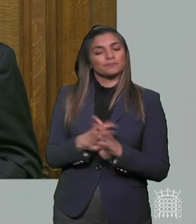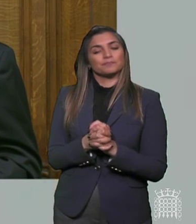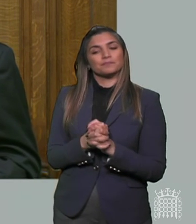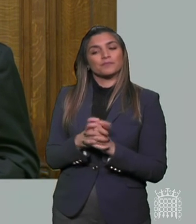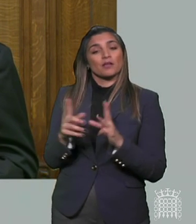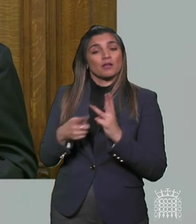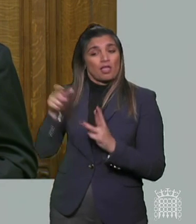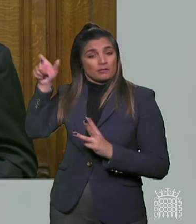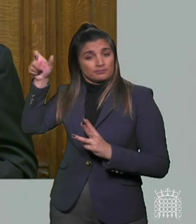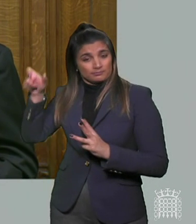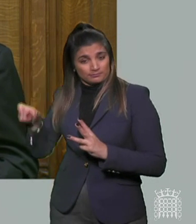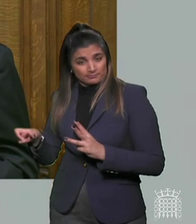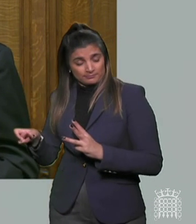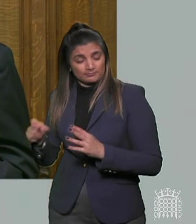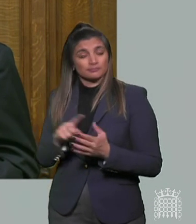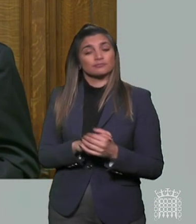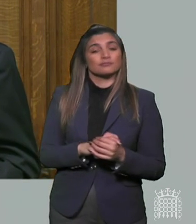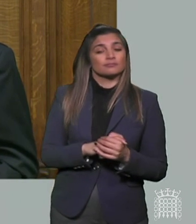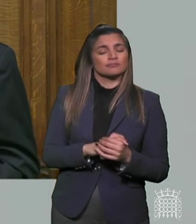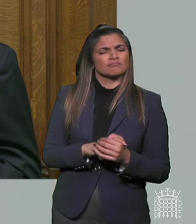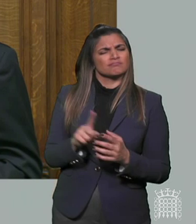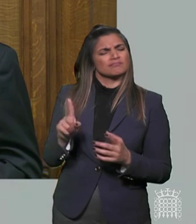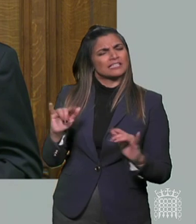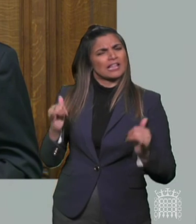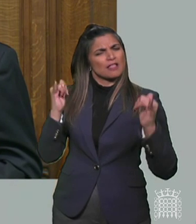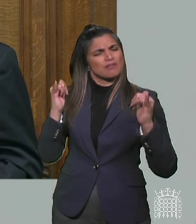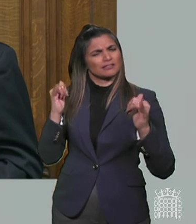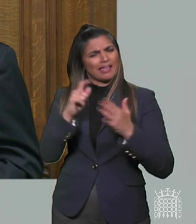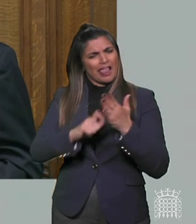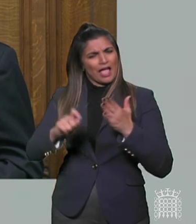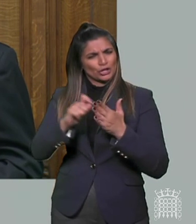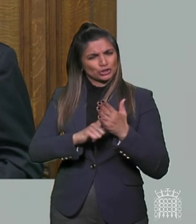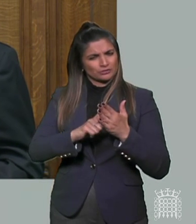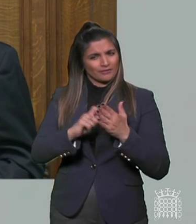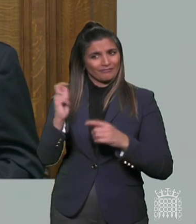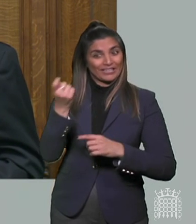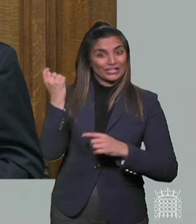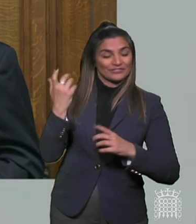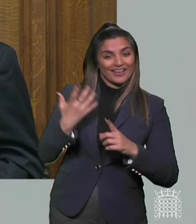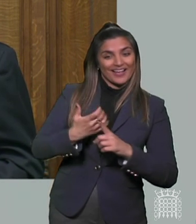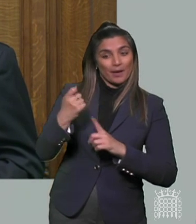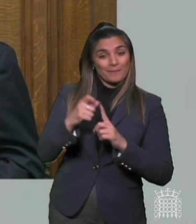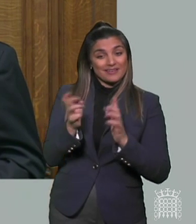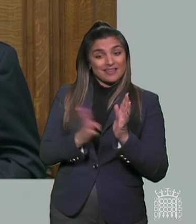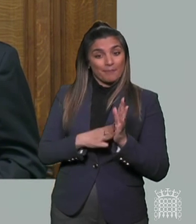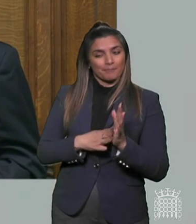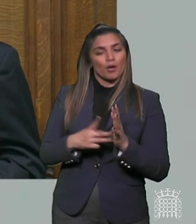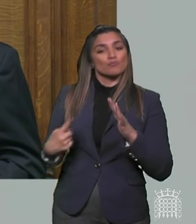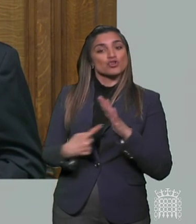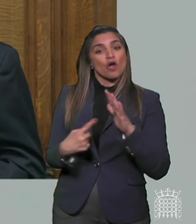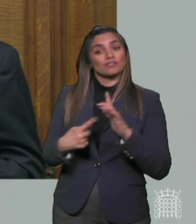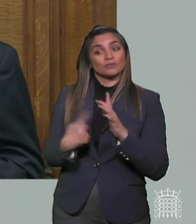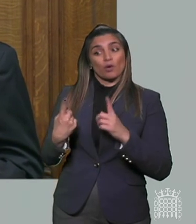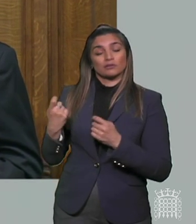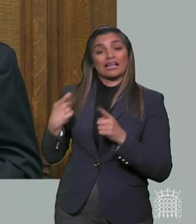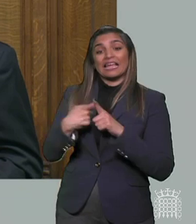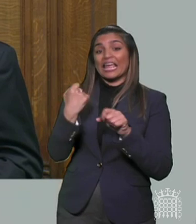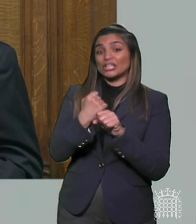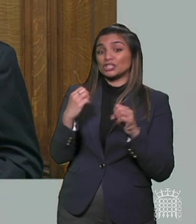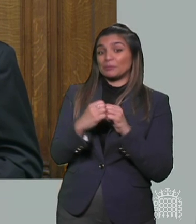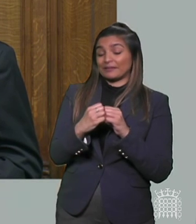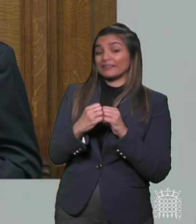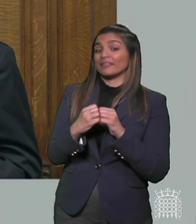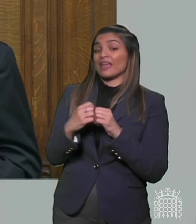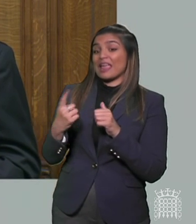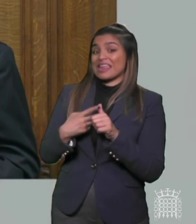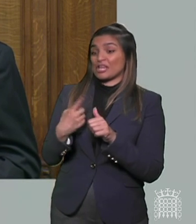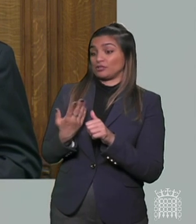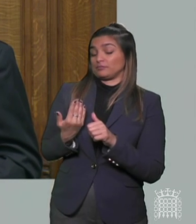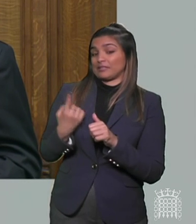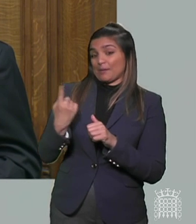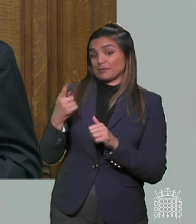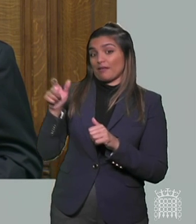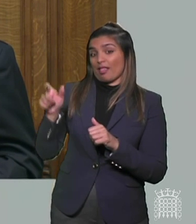When it came to celebrating the election victory, he prioritised the party hosted by the former KGB agent Alexander Lebedev.